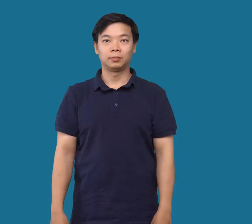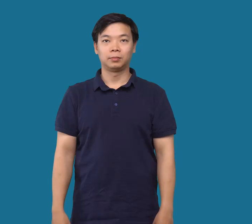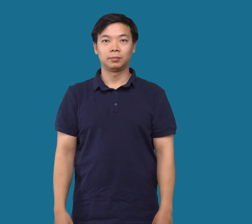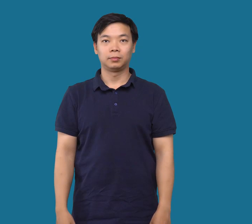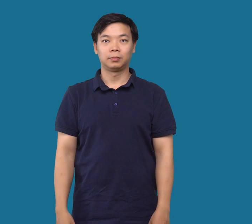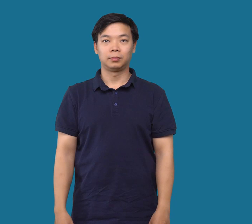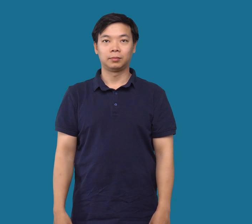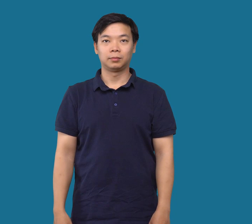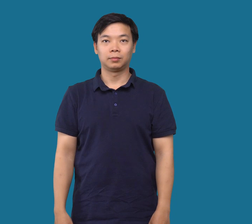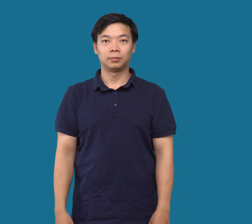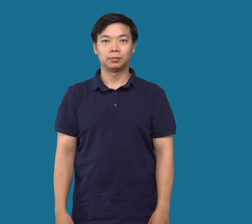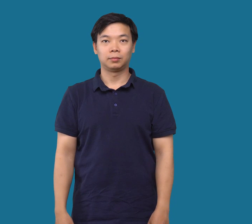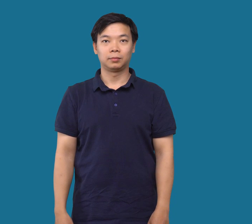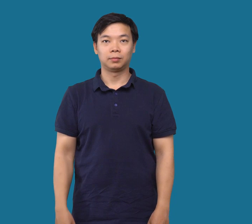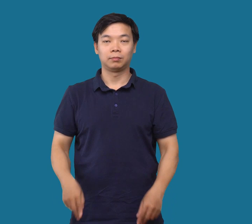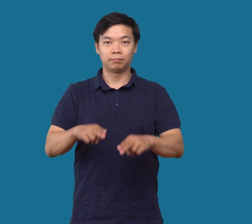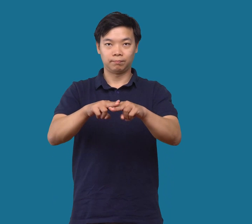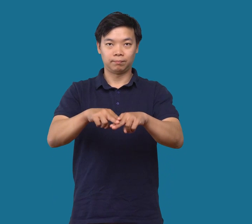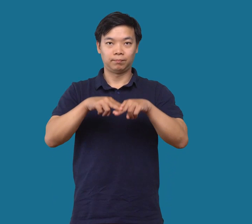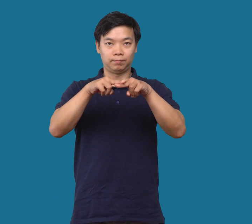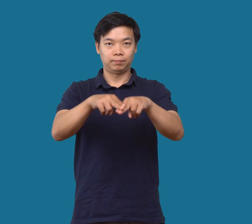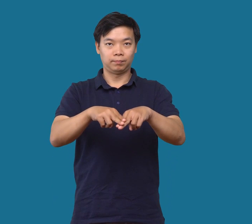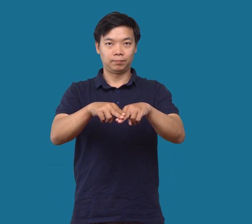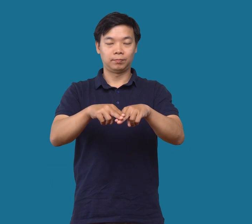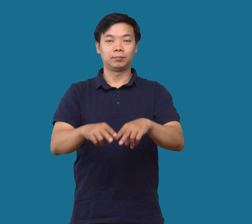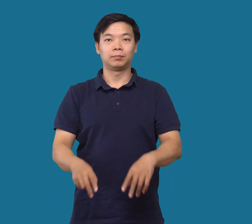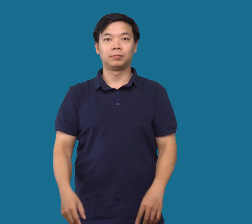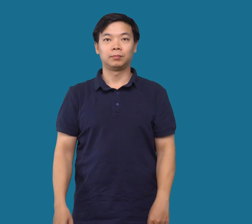con ngựa